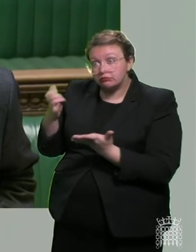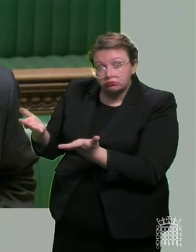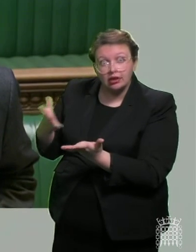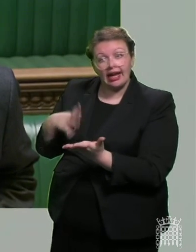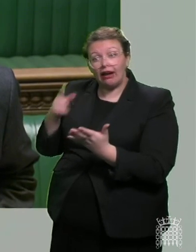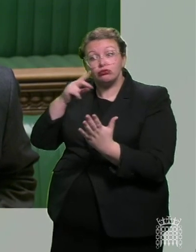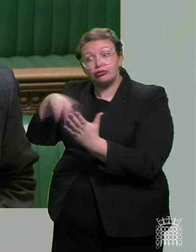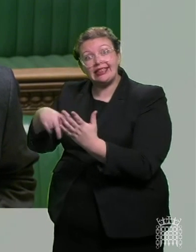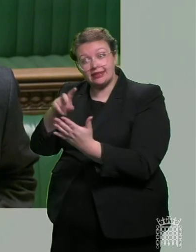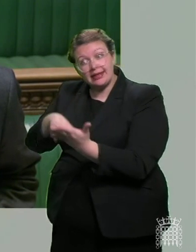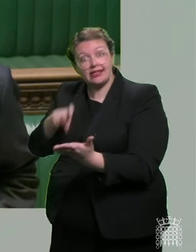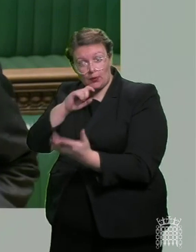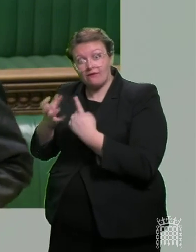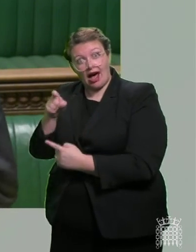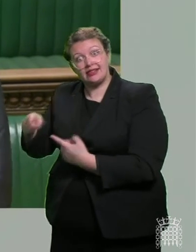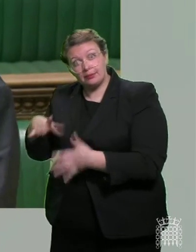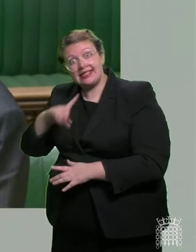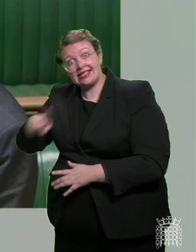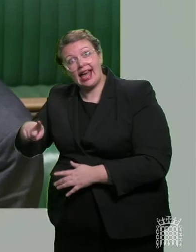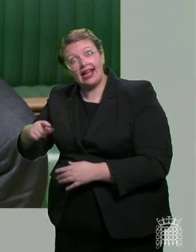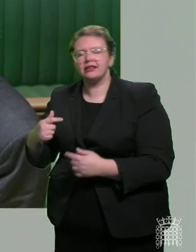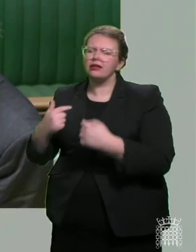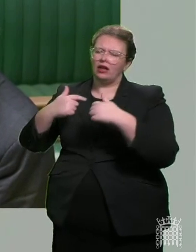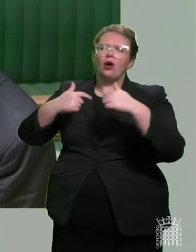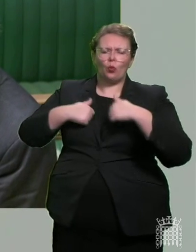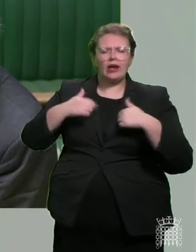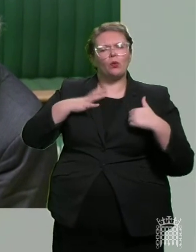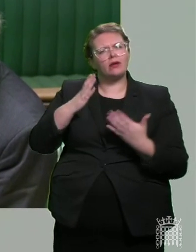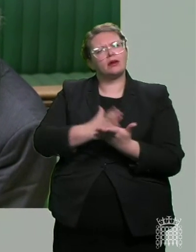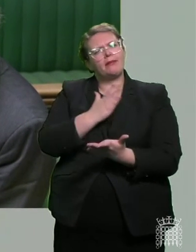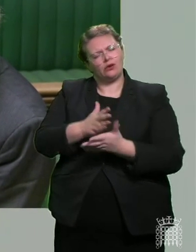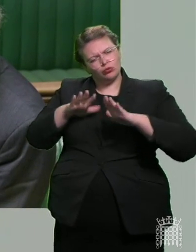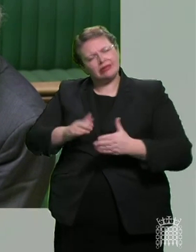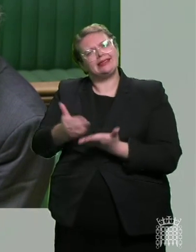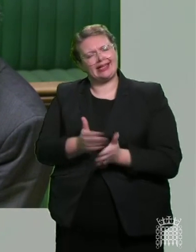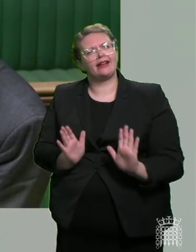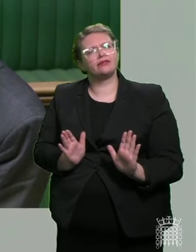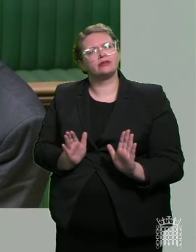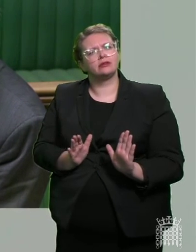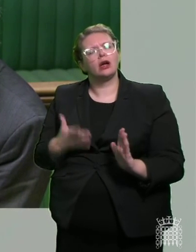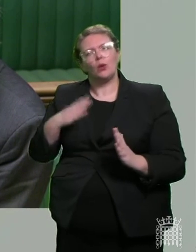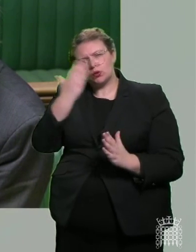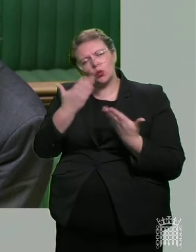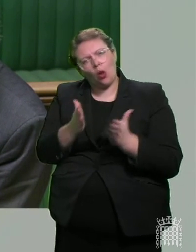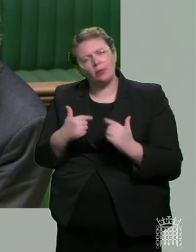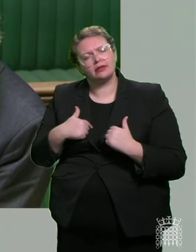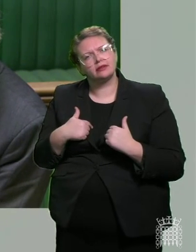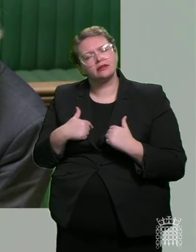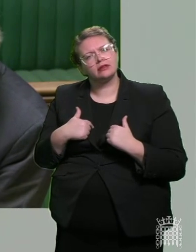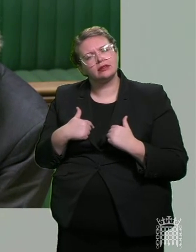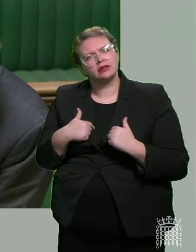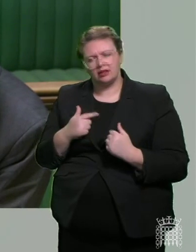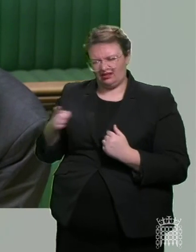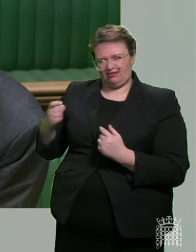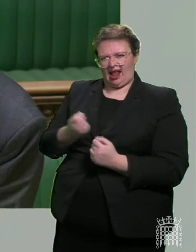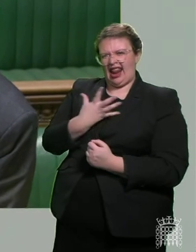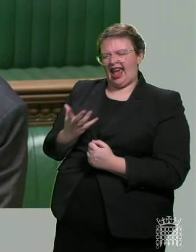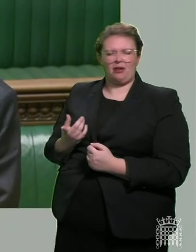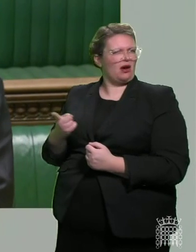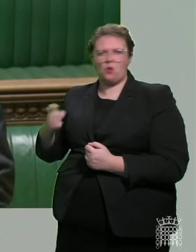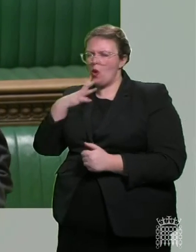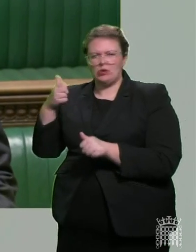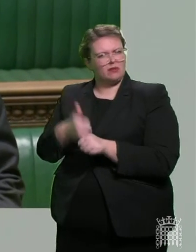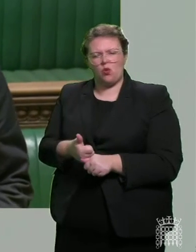The Prime Minister’s new border arrangements are still weeks away from being implemented and will only affect direct flights from some countries.